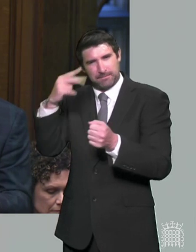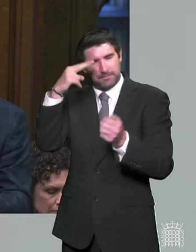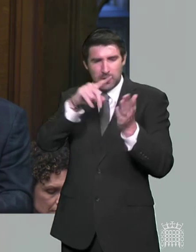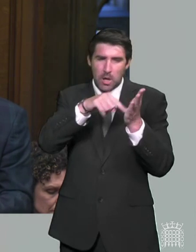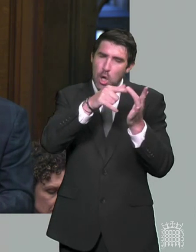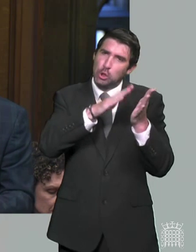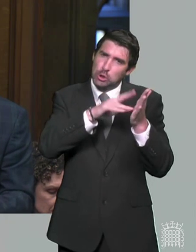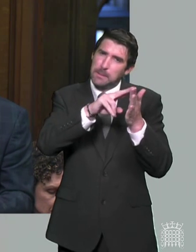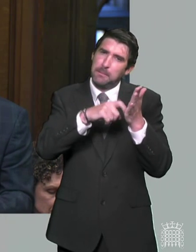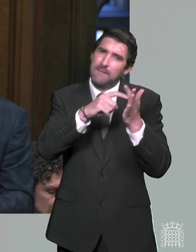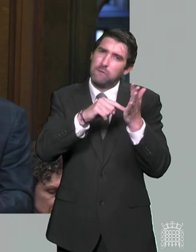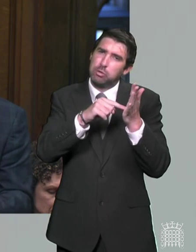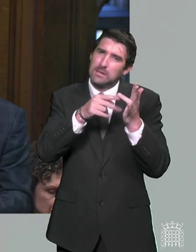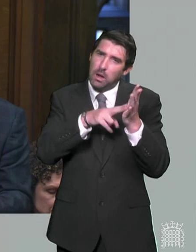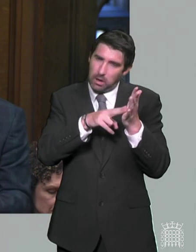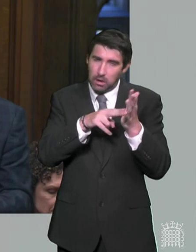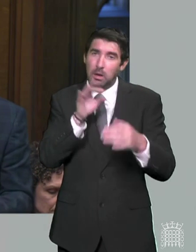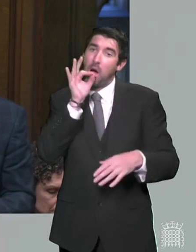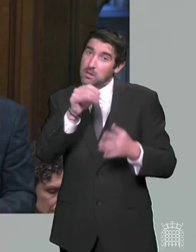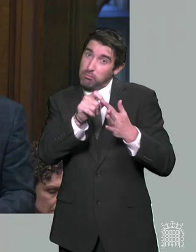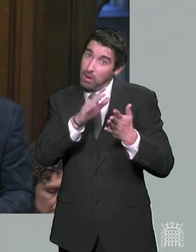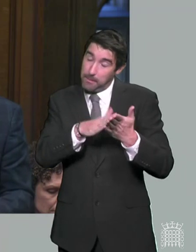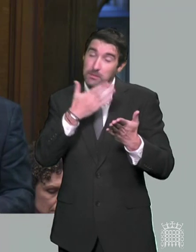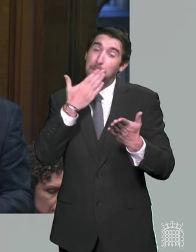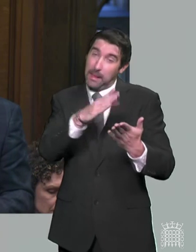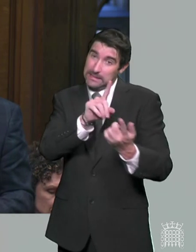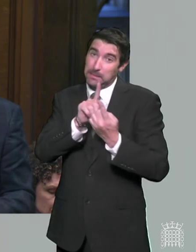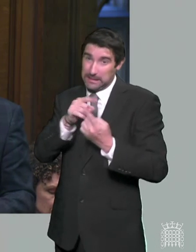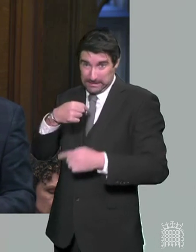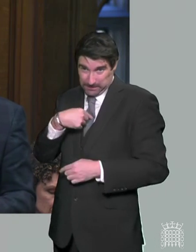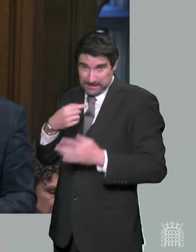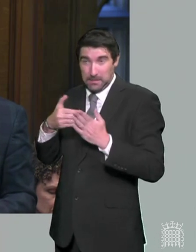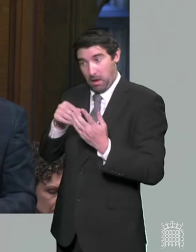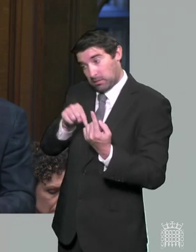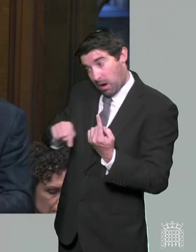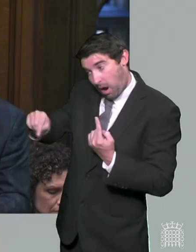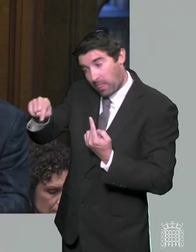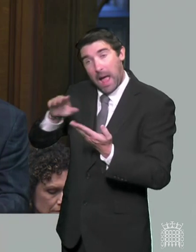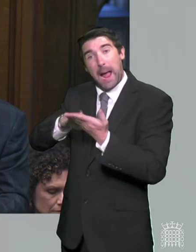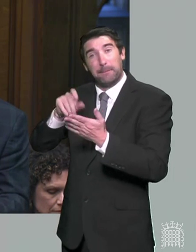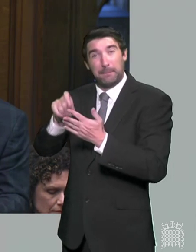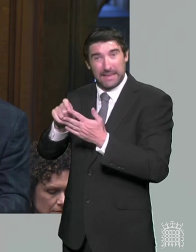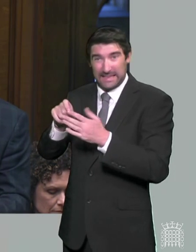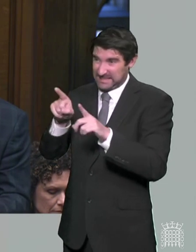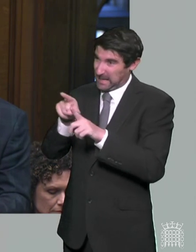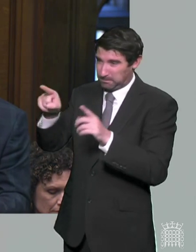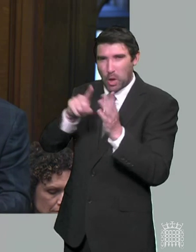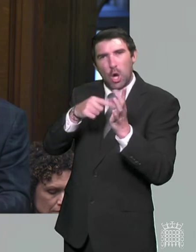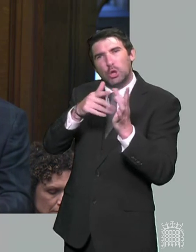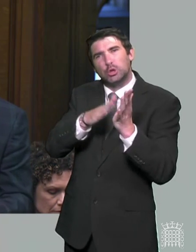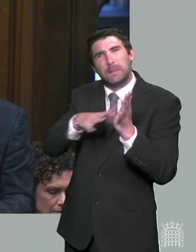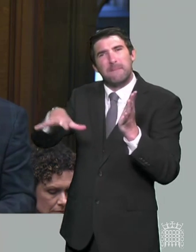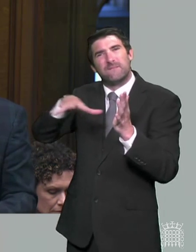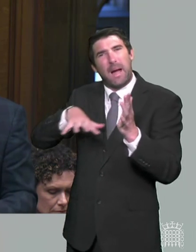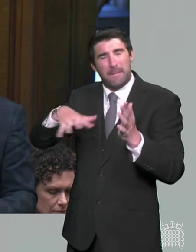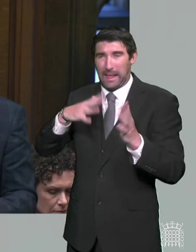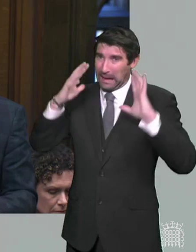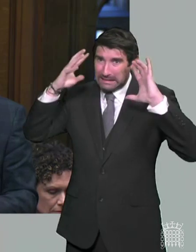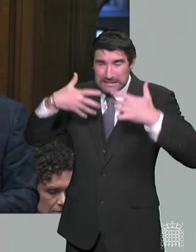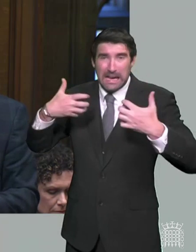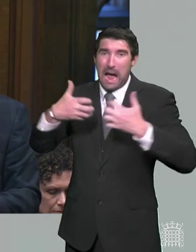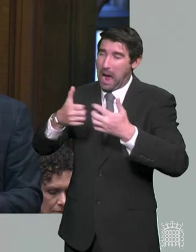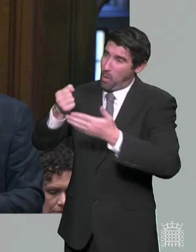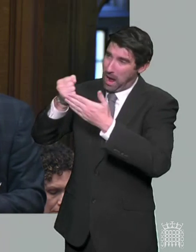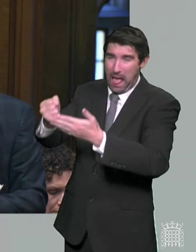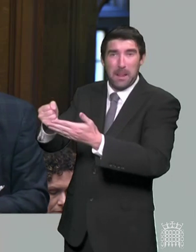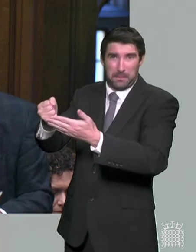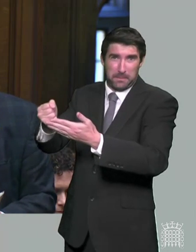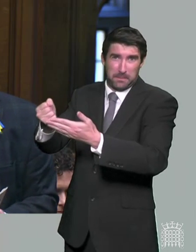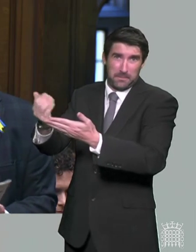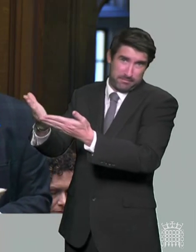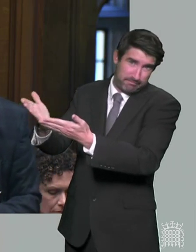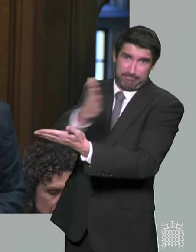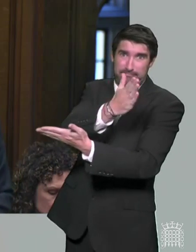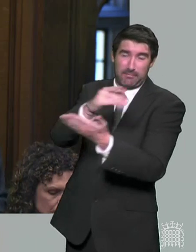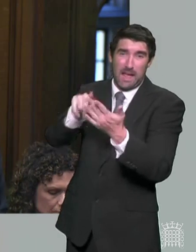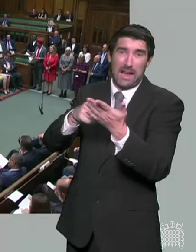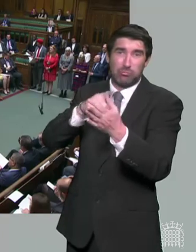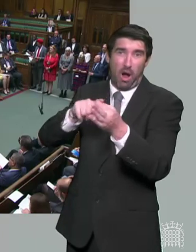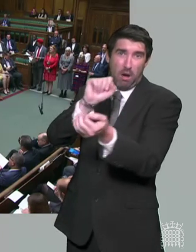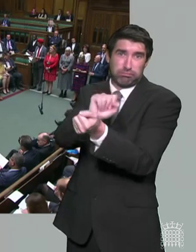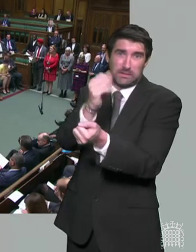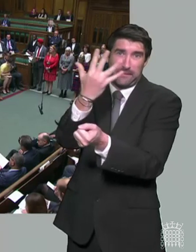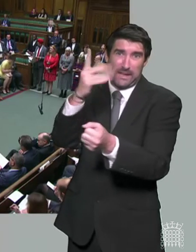Is the Prime Minister willing to meet me and other MPs who have constituents in Jim’s family to discuss the case, so that we can work in concert to resolve some of the issues?